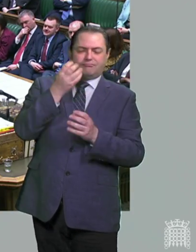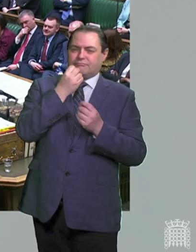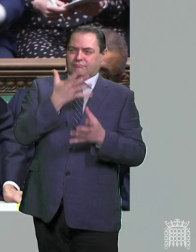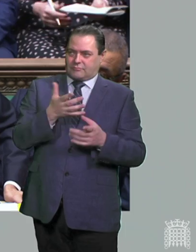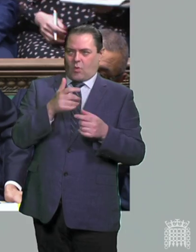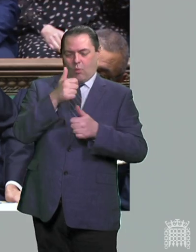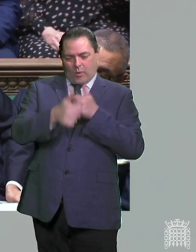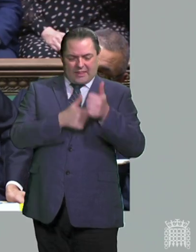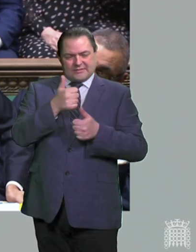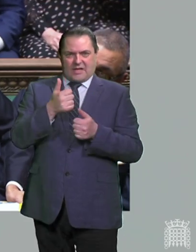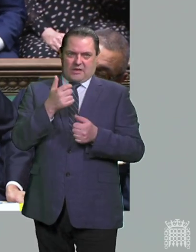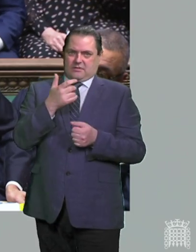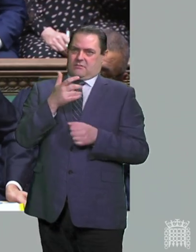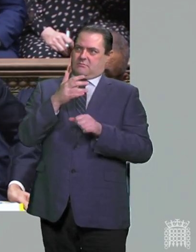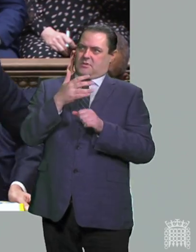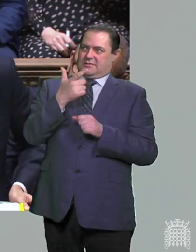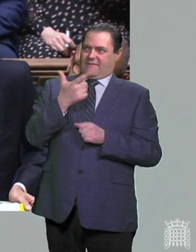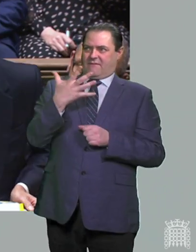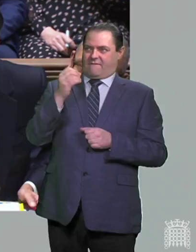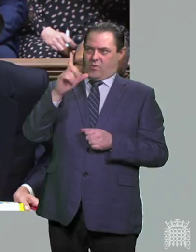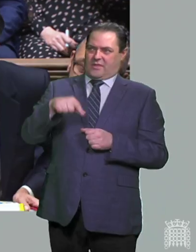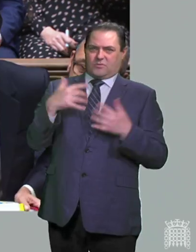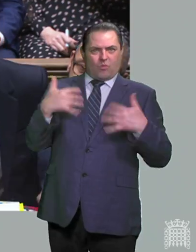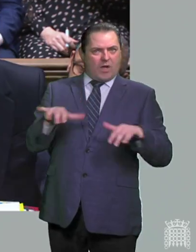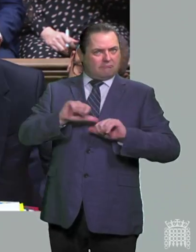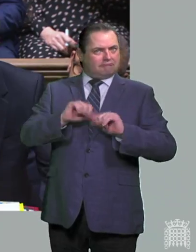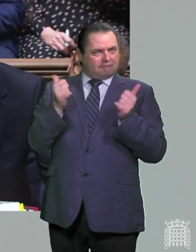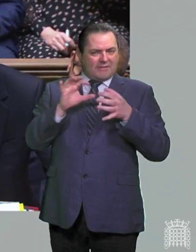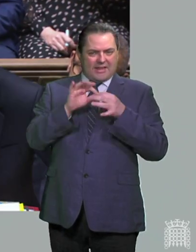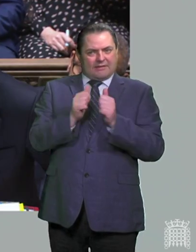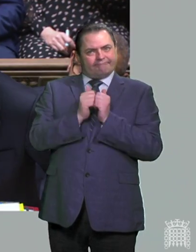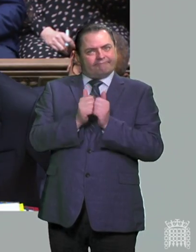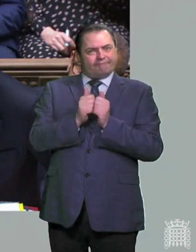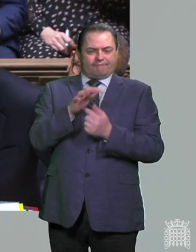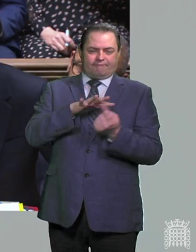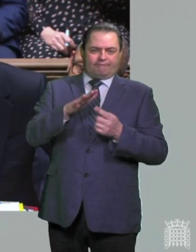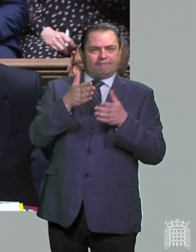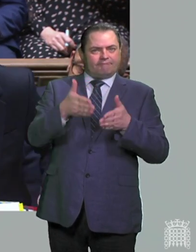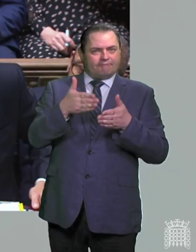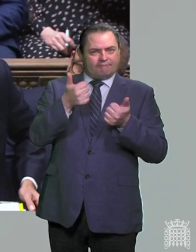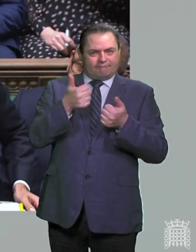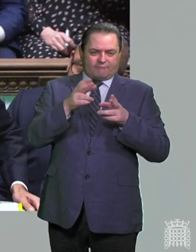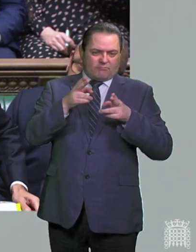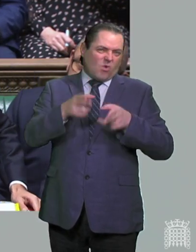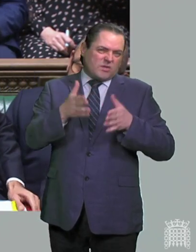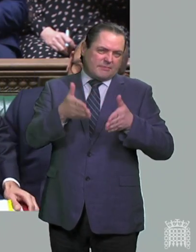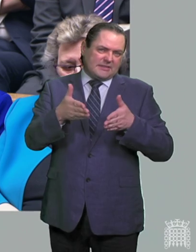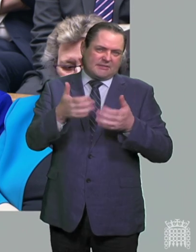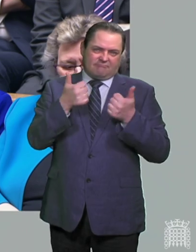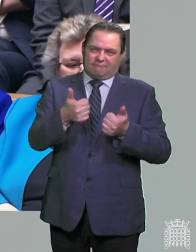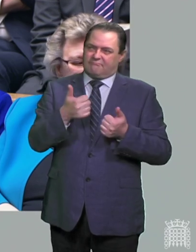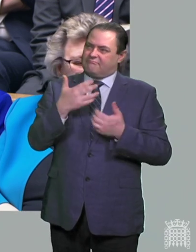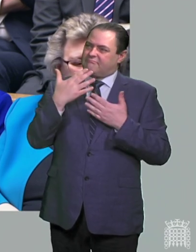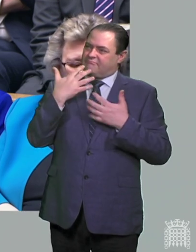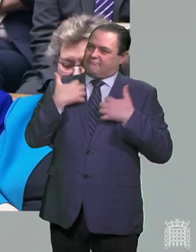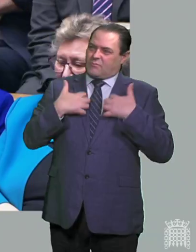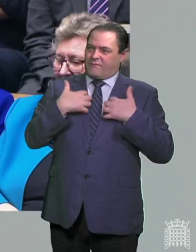I congratulate them on raising such a considerable sum of money for a very worthy local cause, and I look forward to hearing how the rest of it goes.